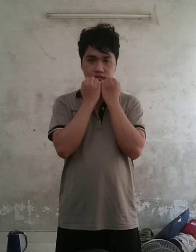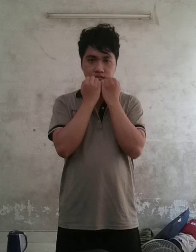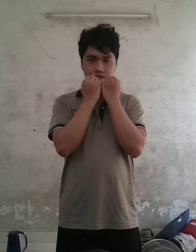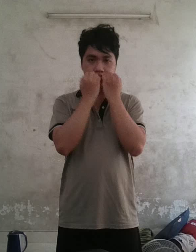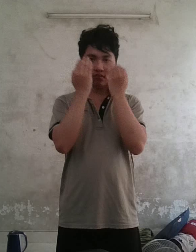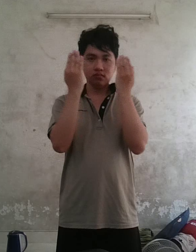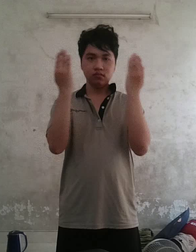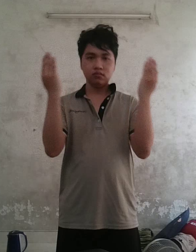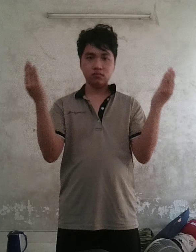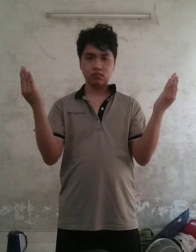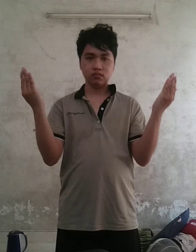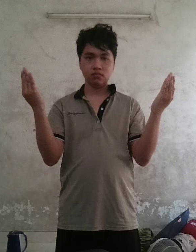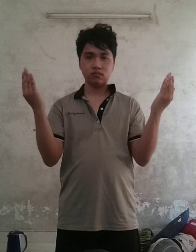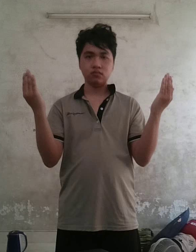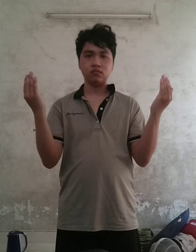cam on